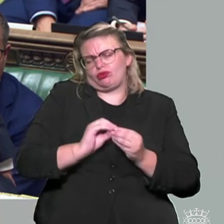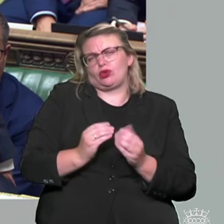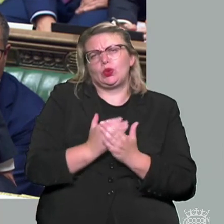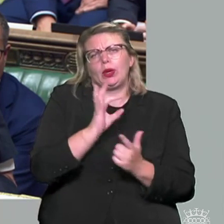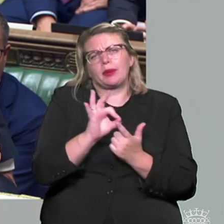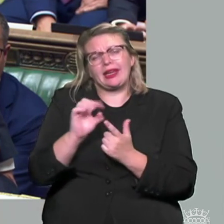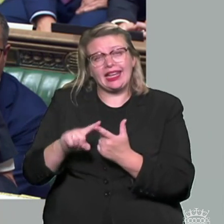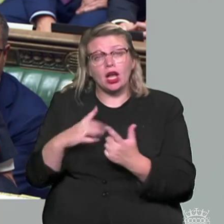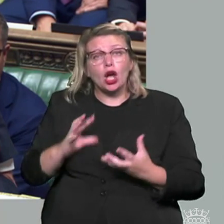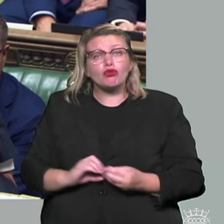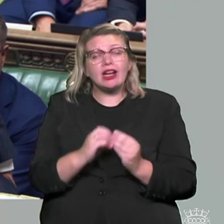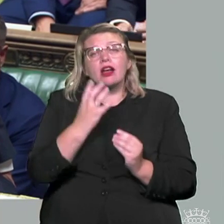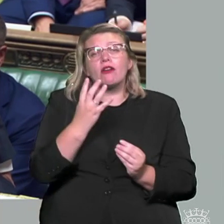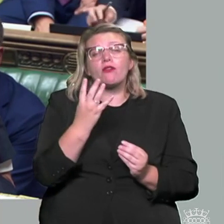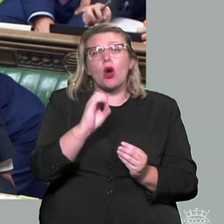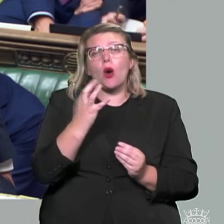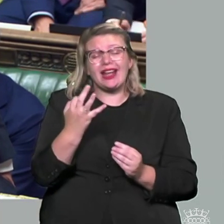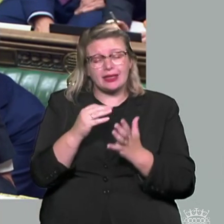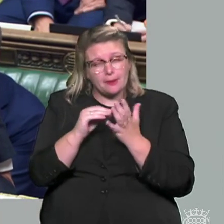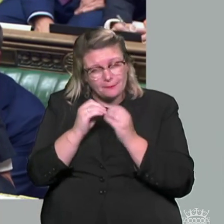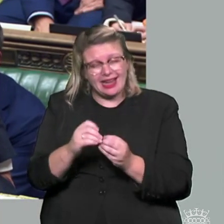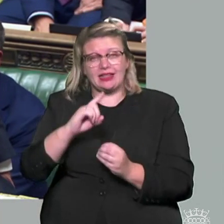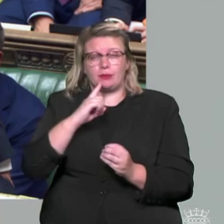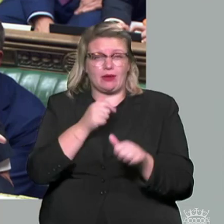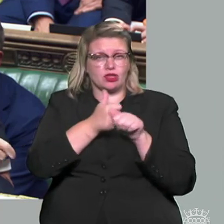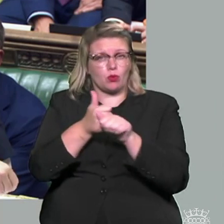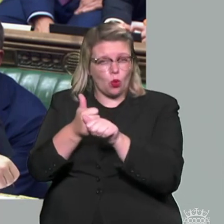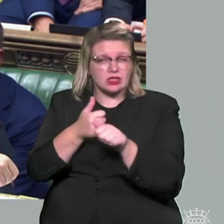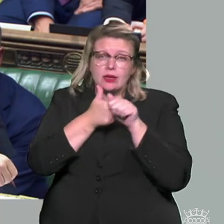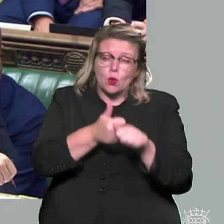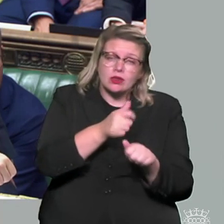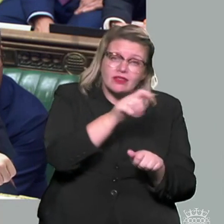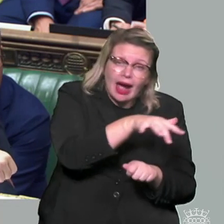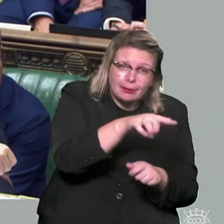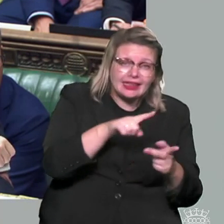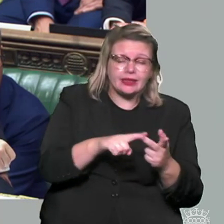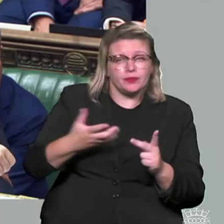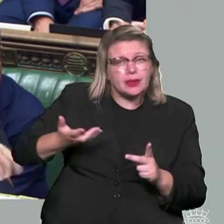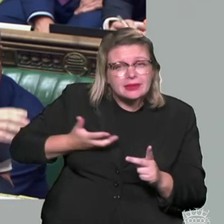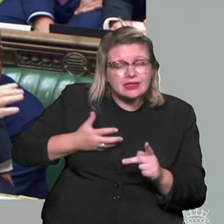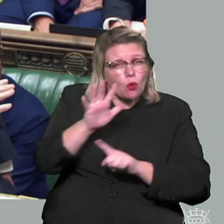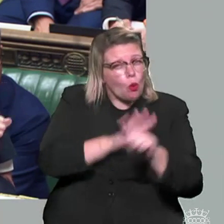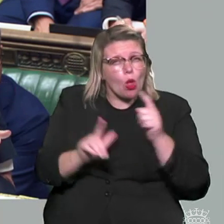We produced £408 billion-worth of support for families and for businesses up and down the country.